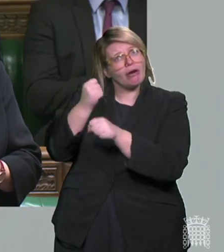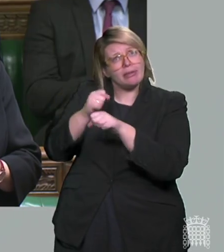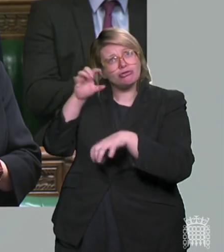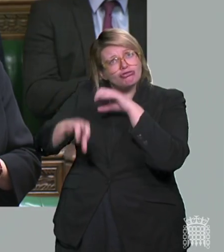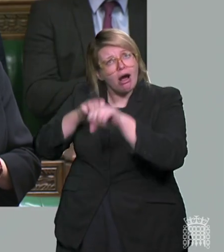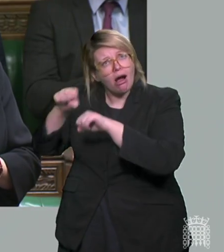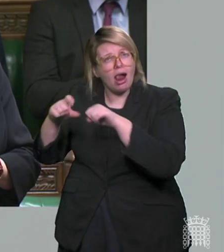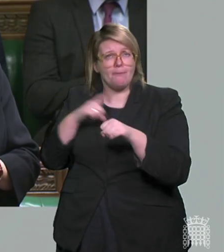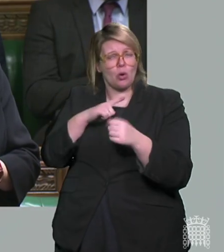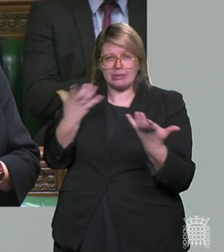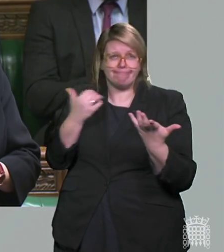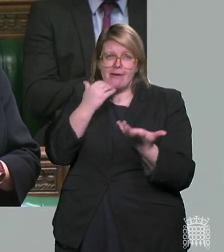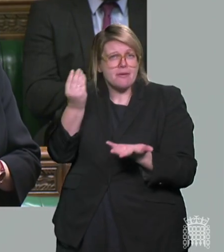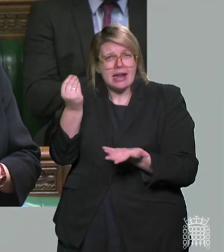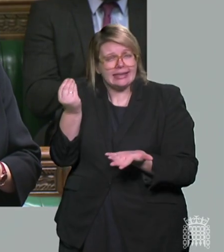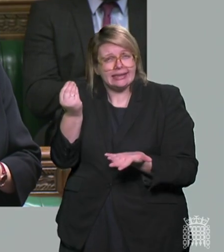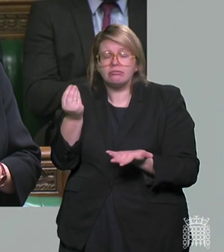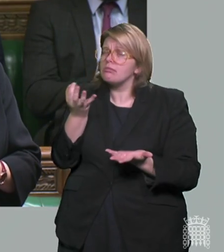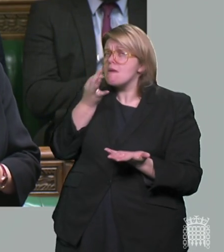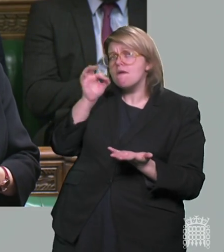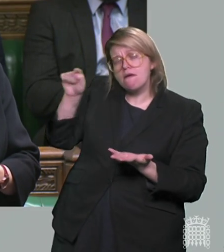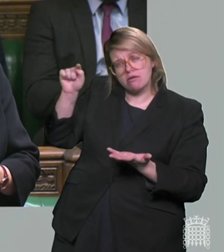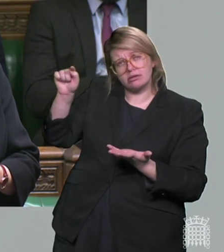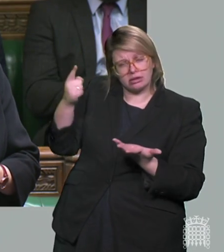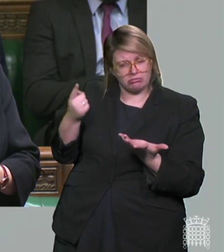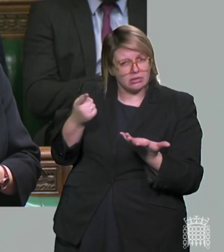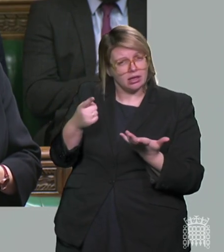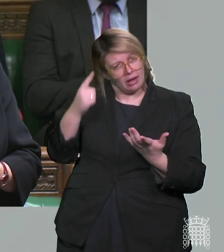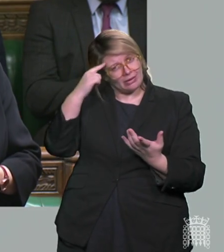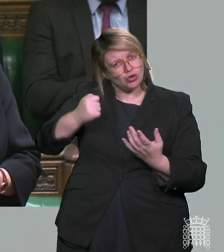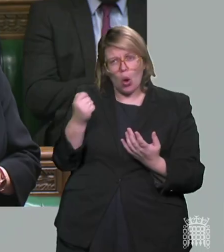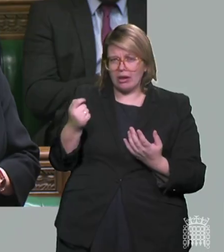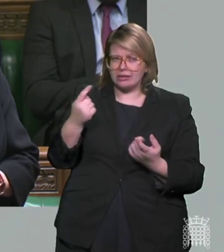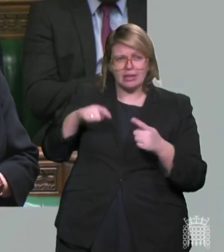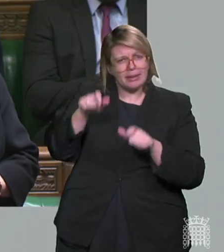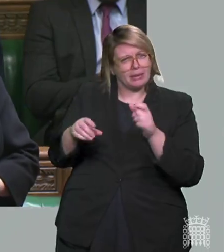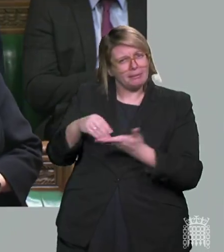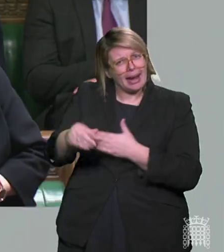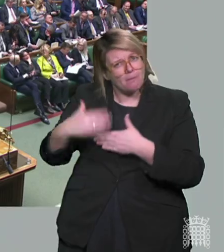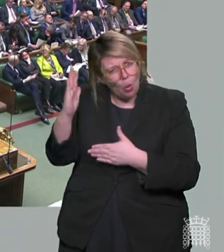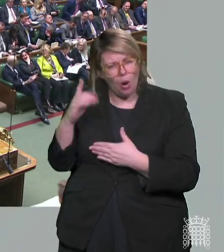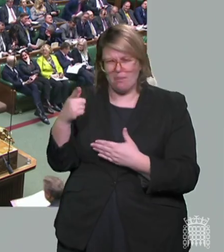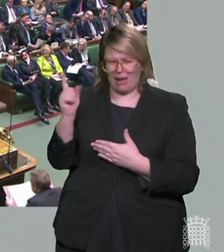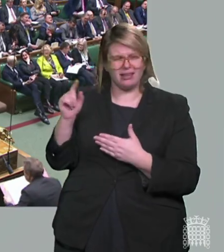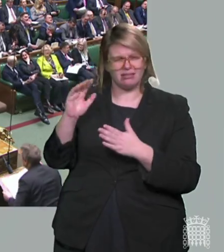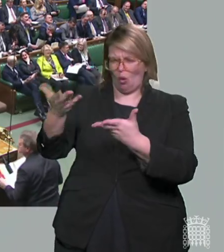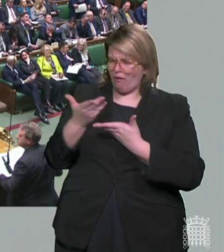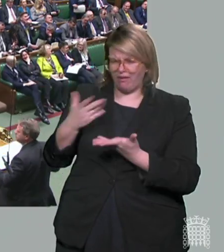Does the Secretary of State think that Scottish people should have to pay more for poor-quality services?